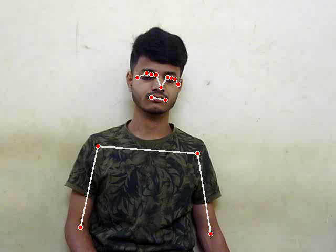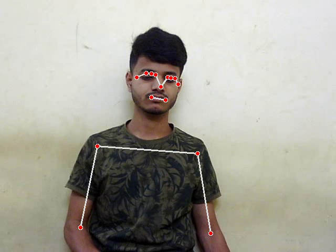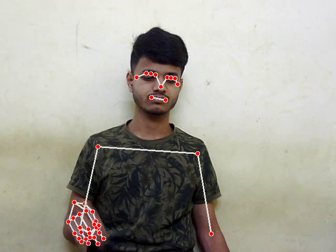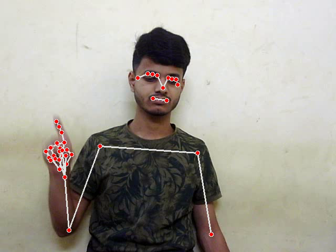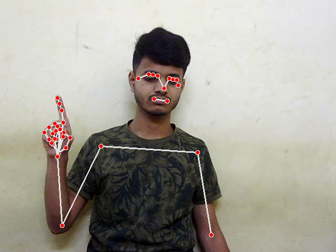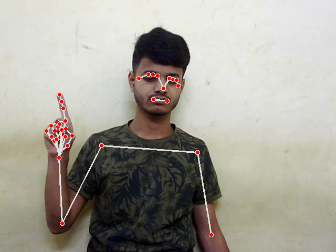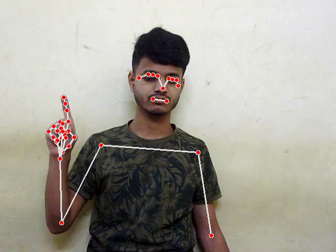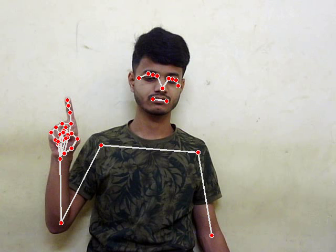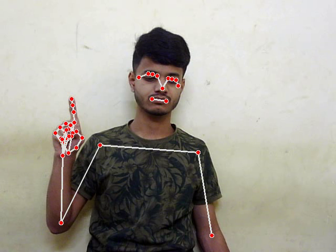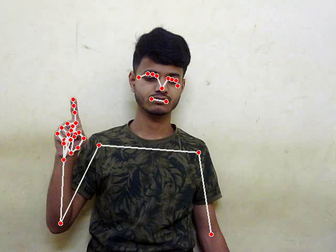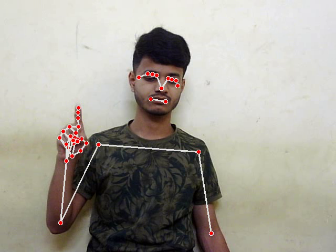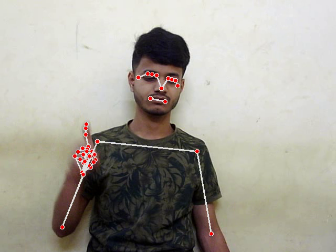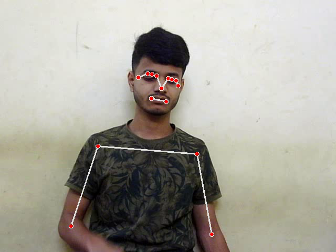need